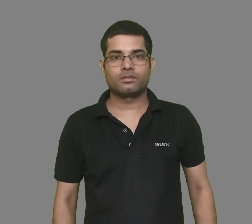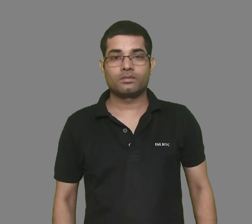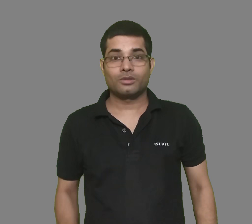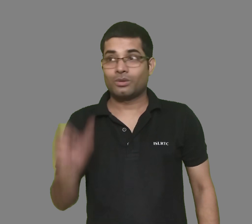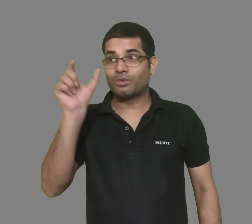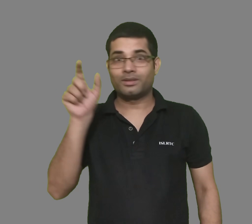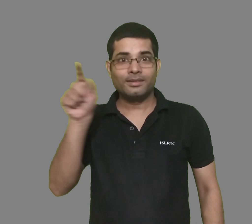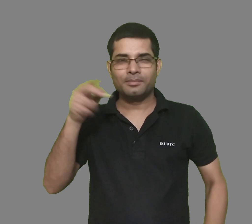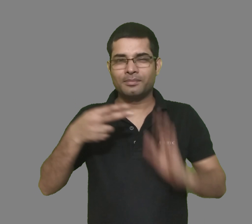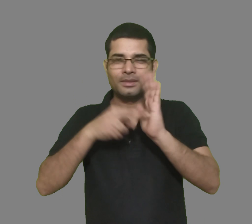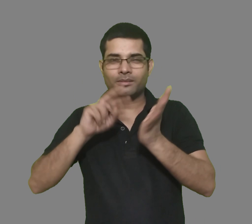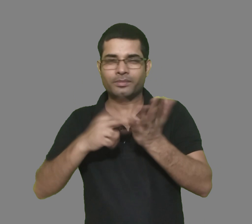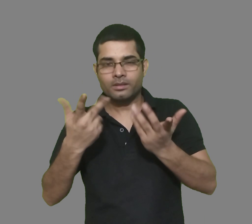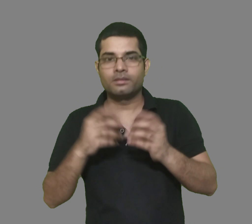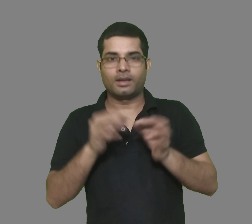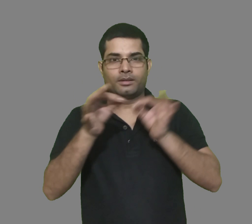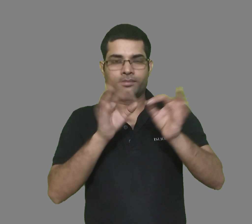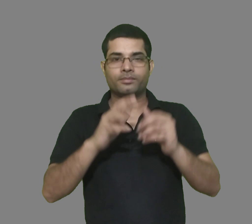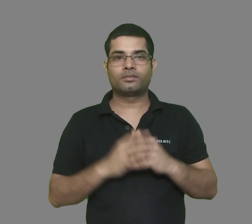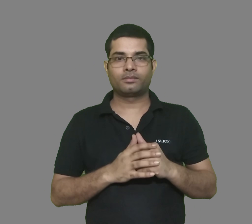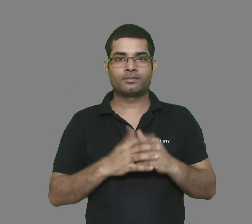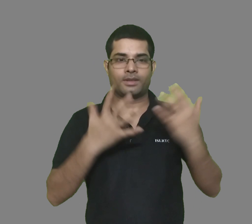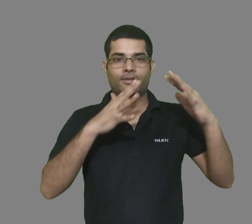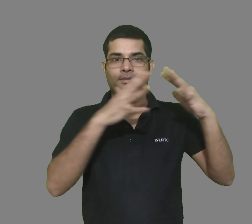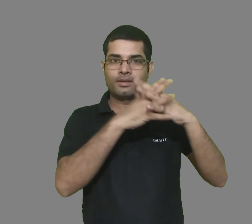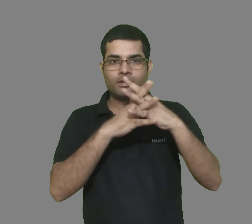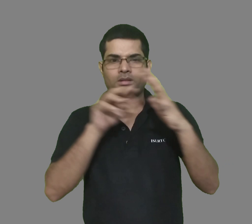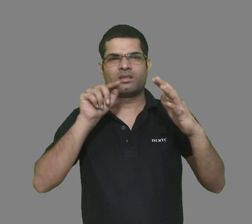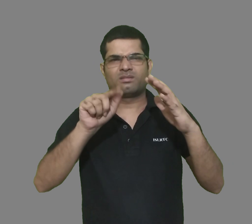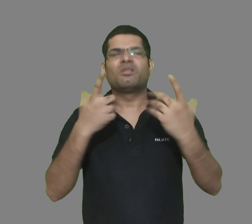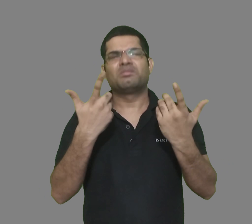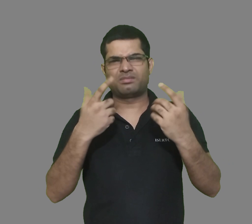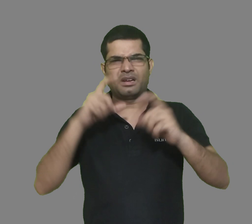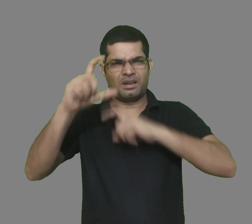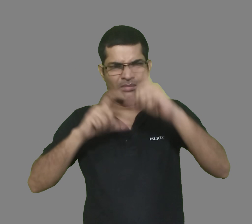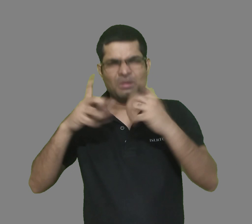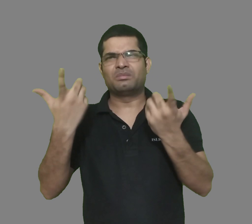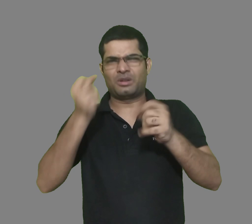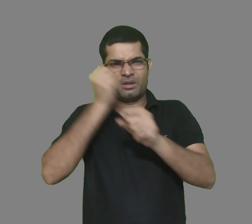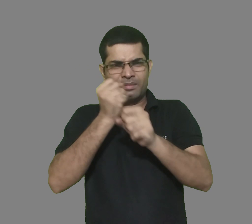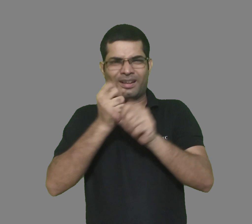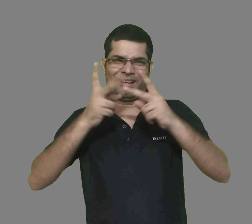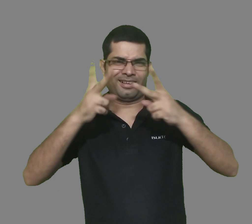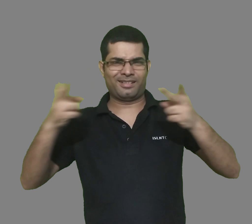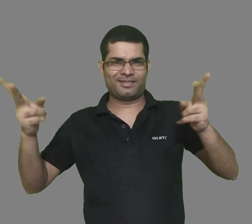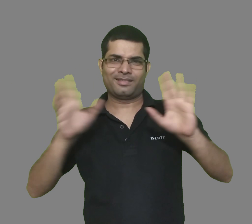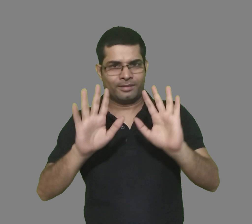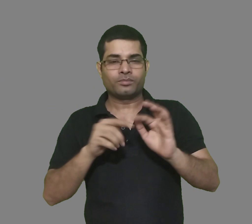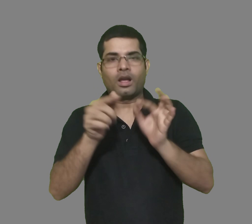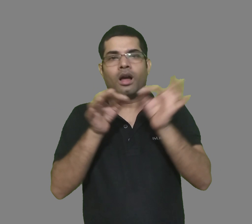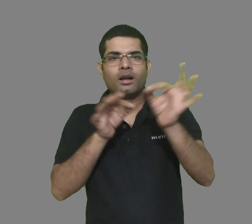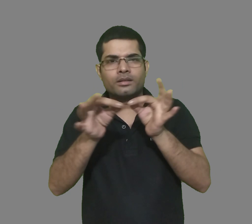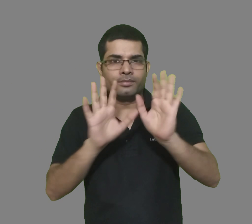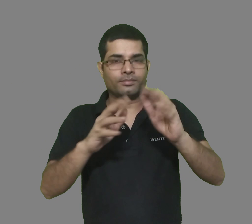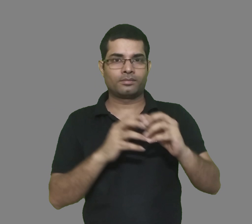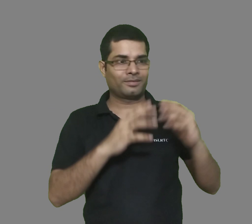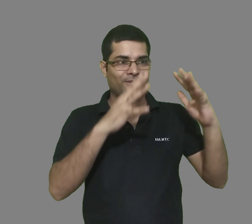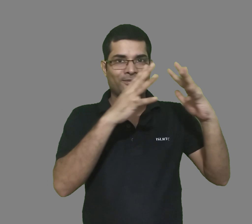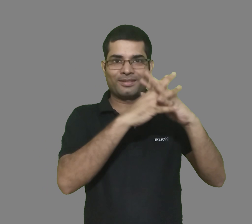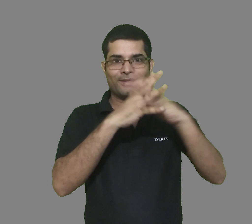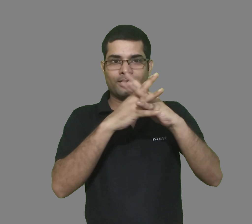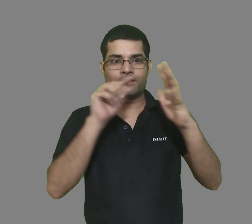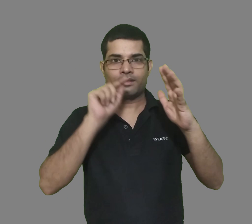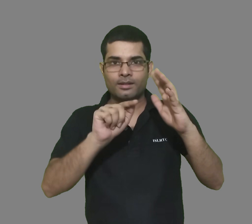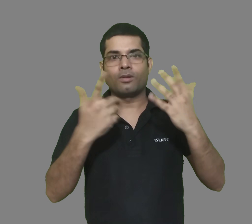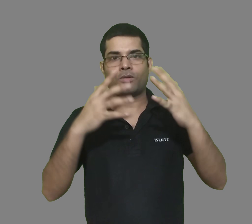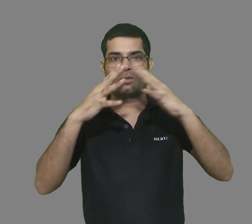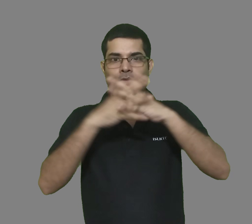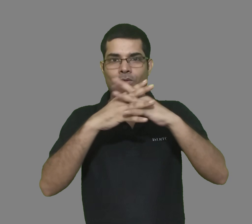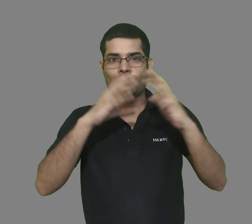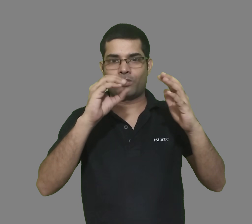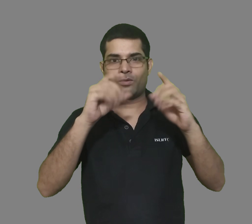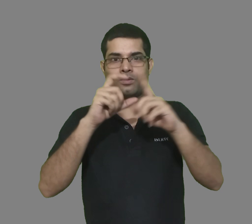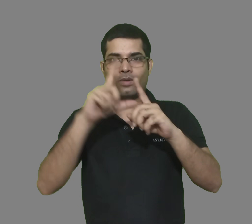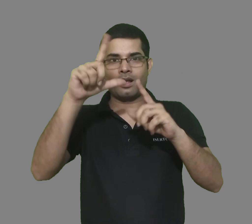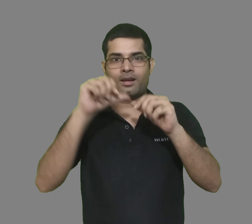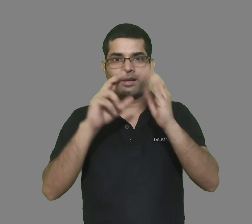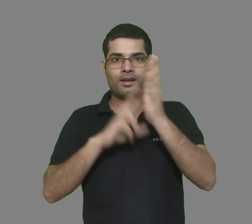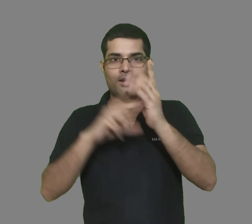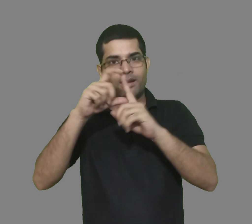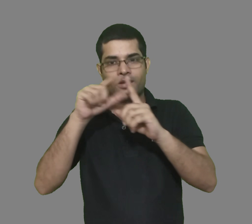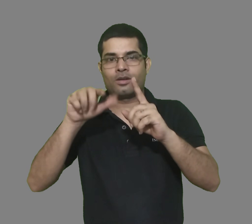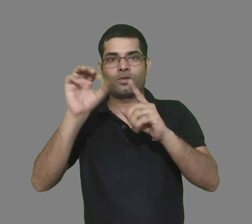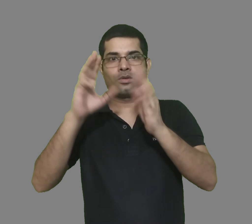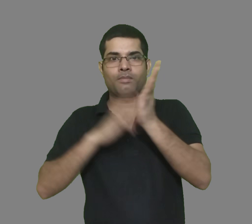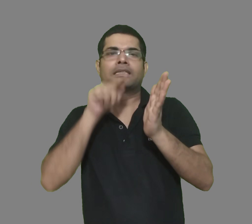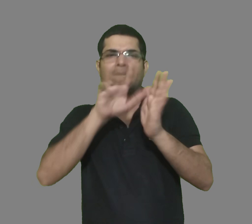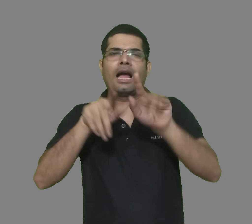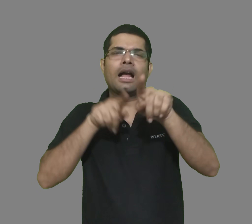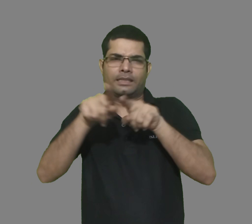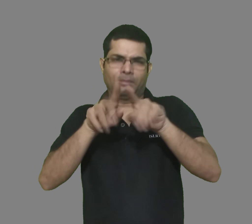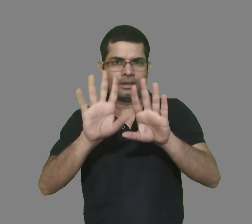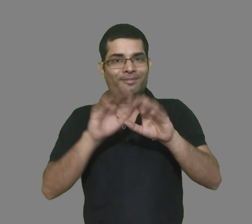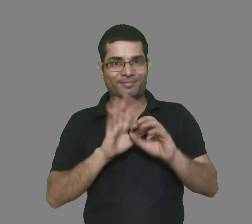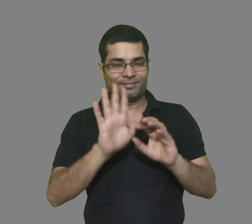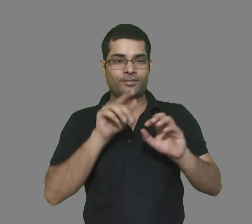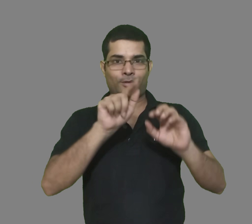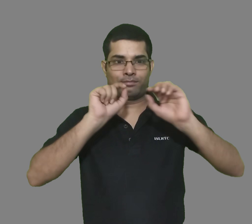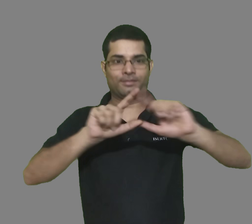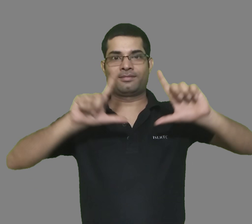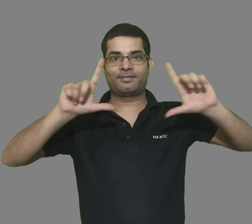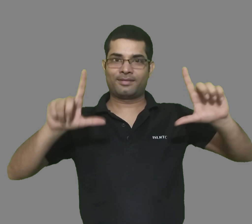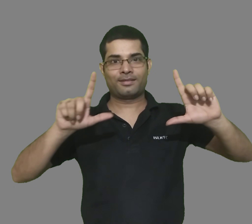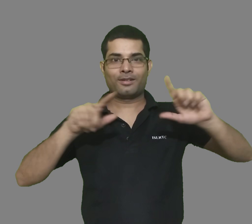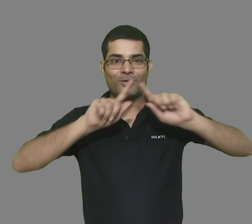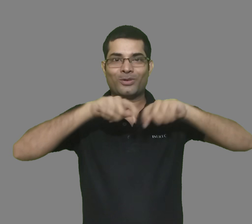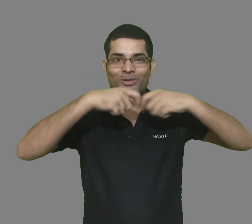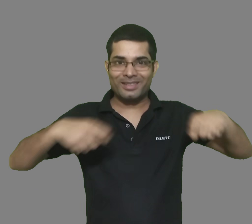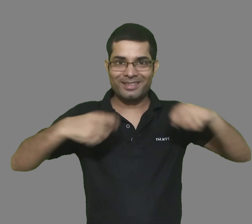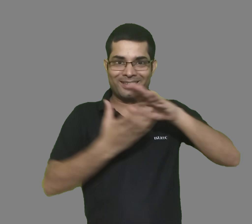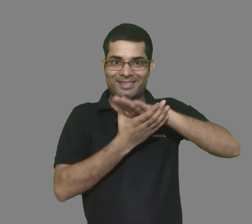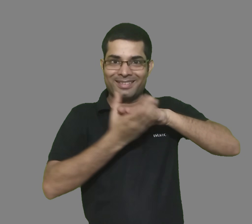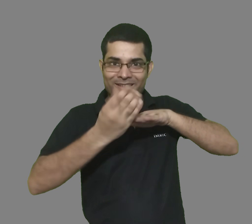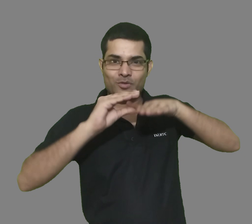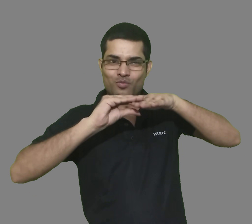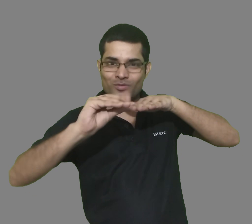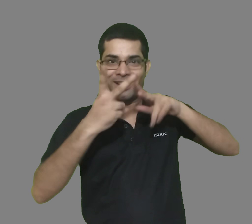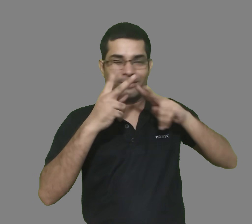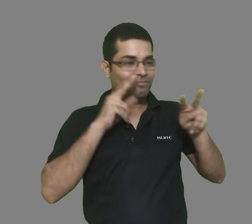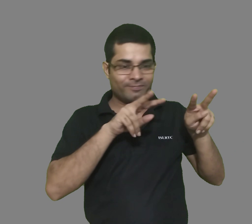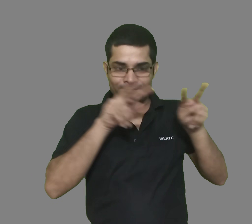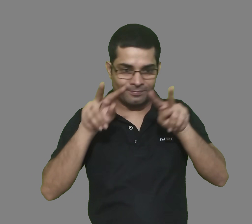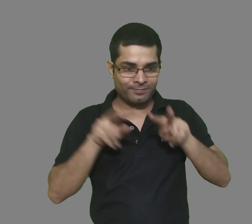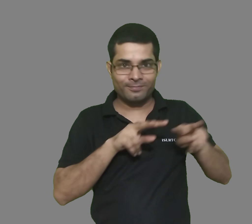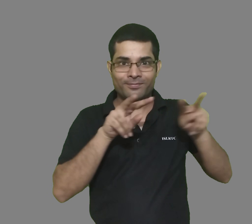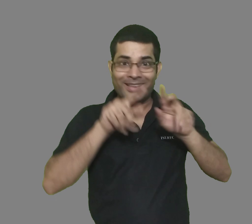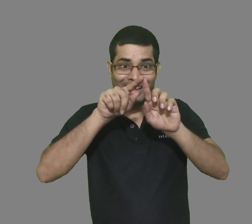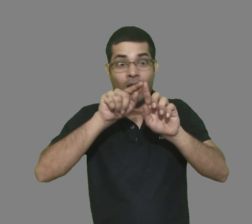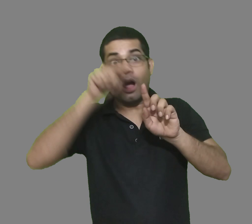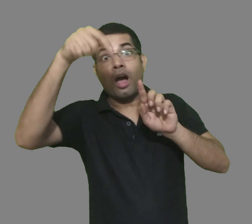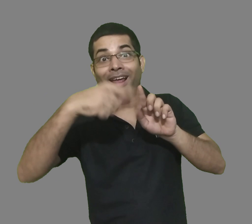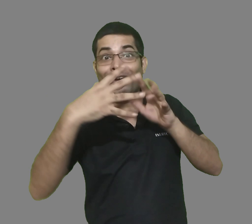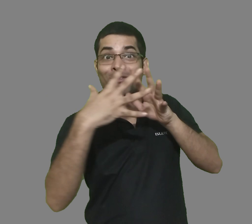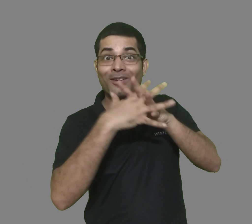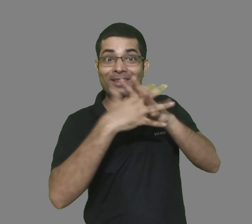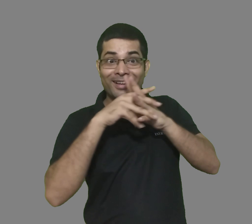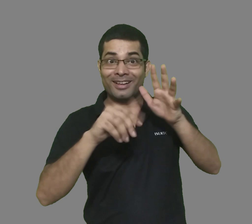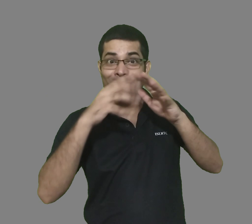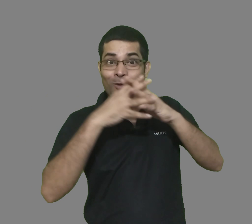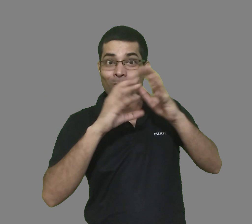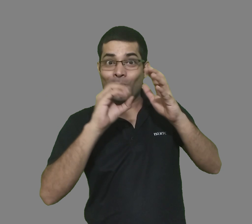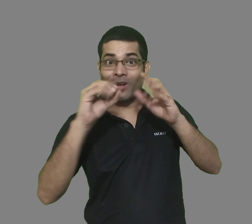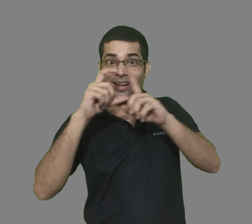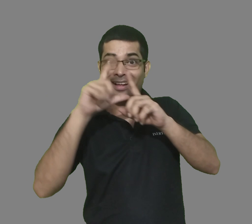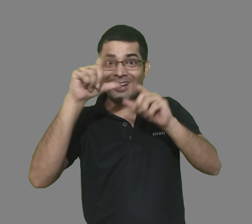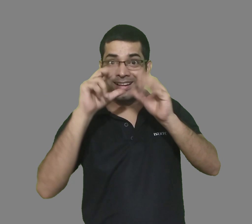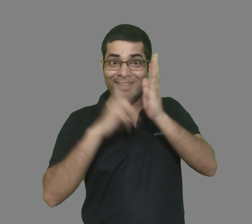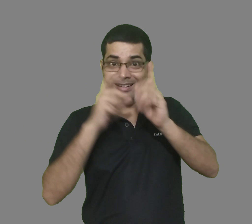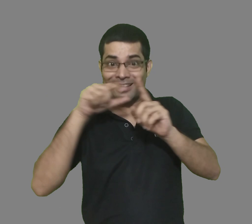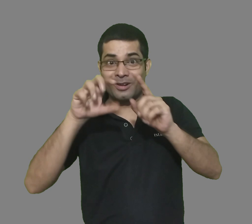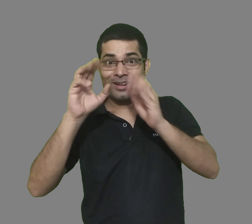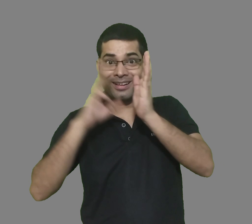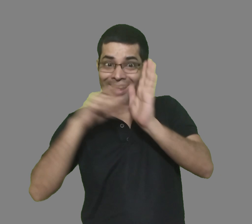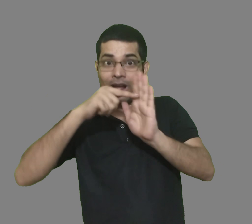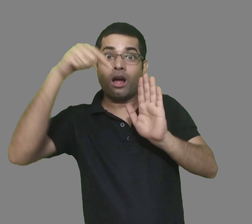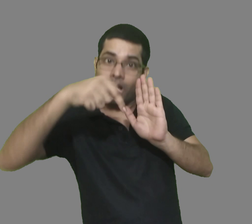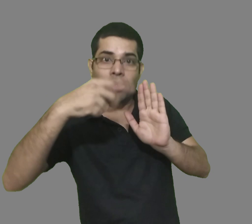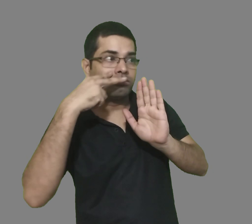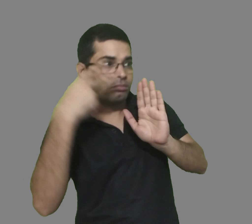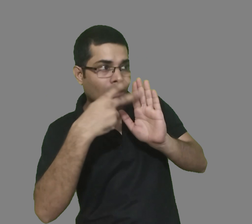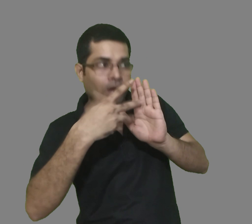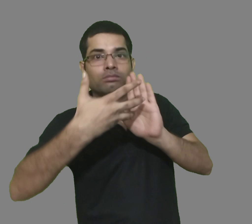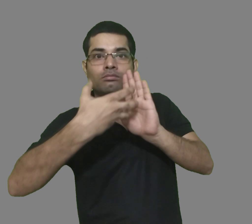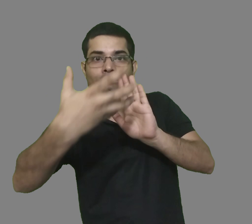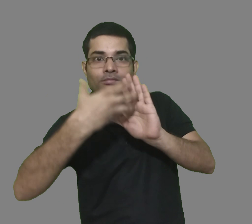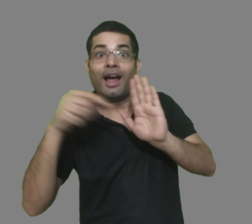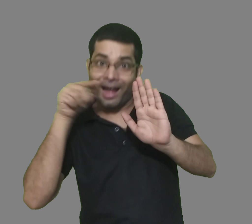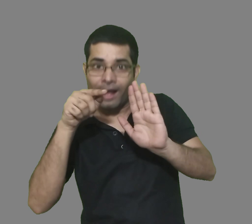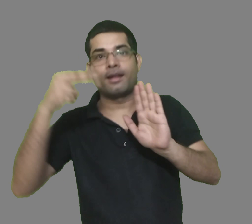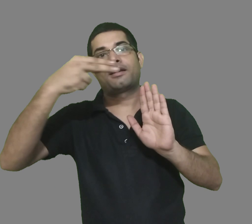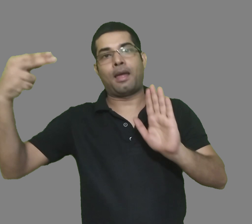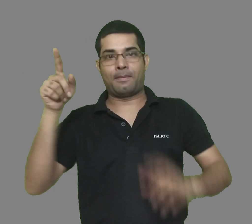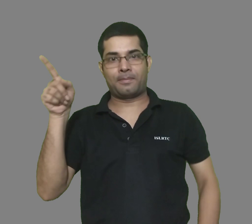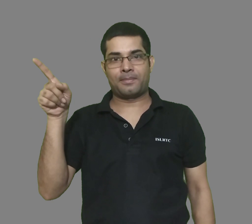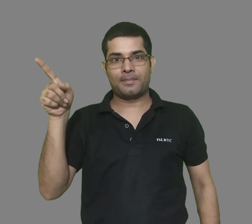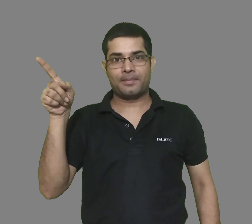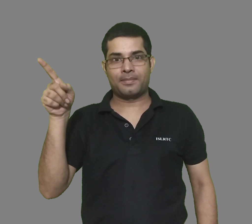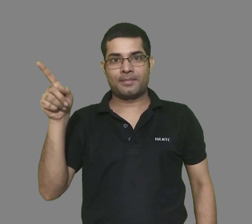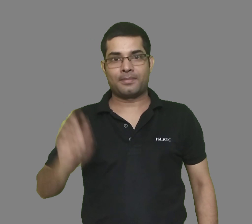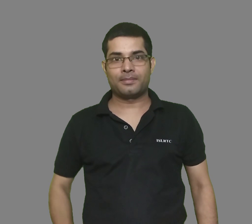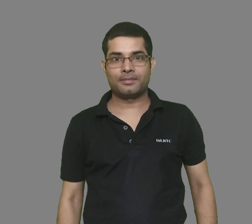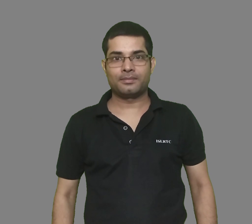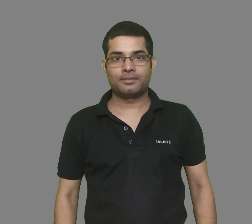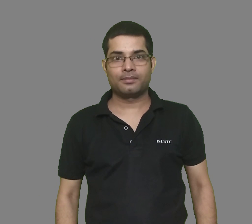First Party Cookies